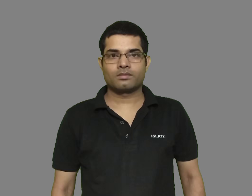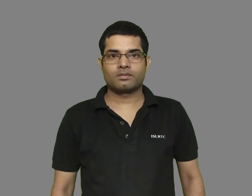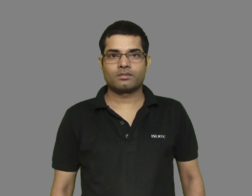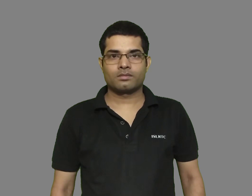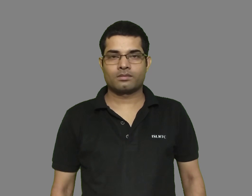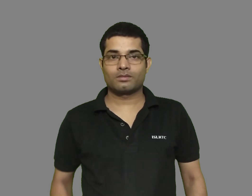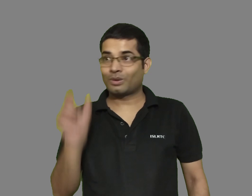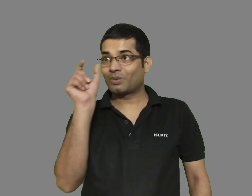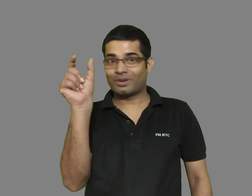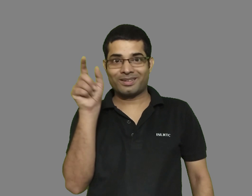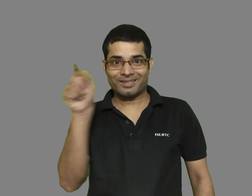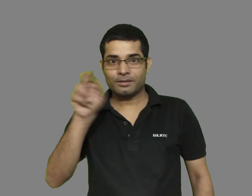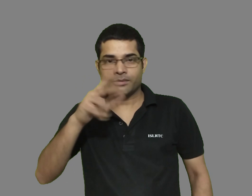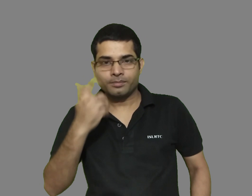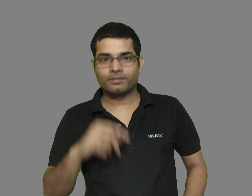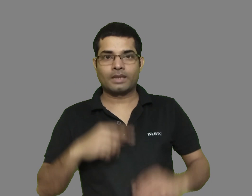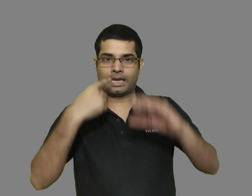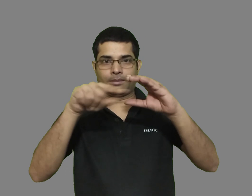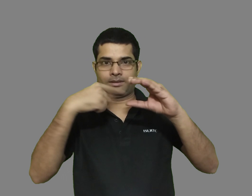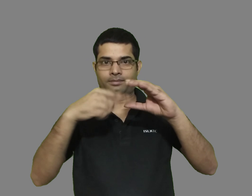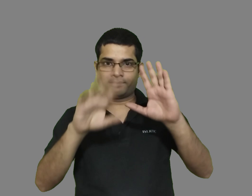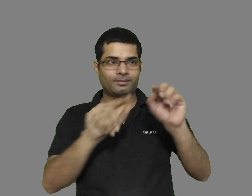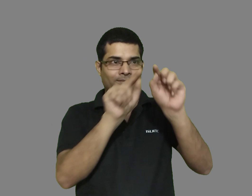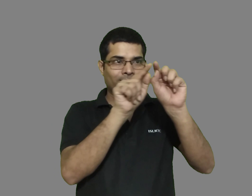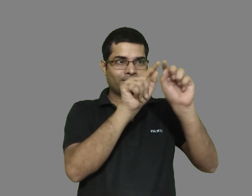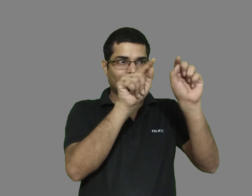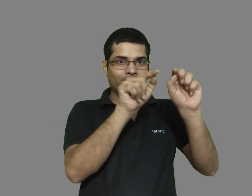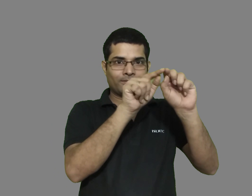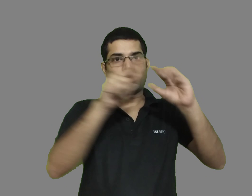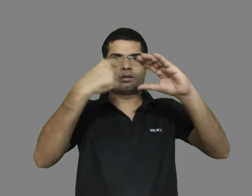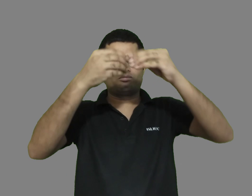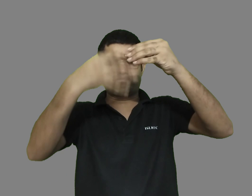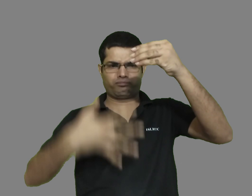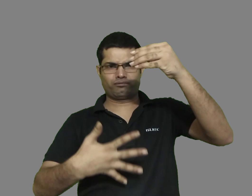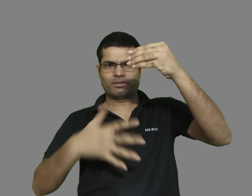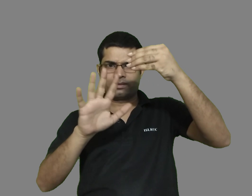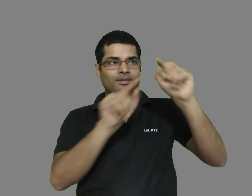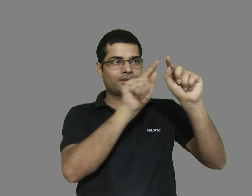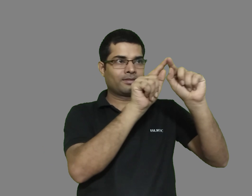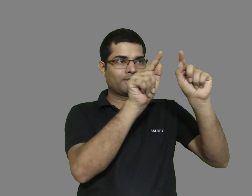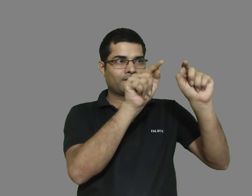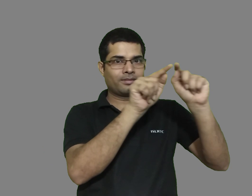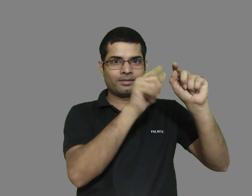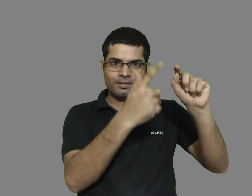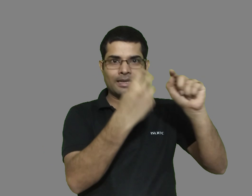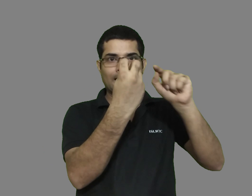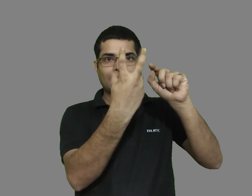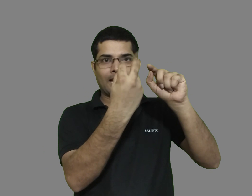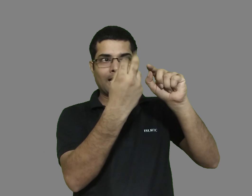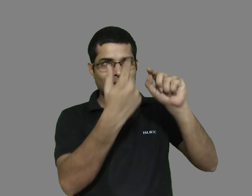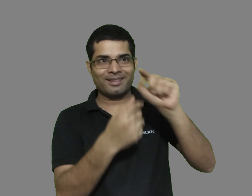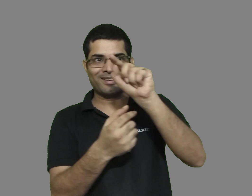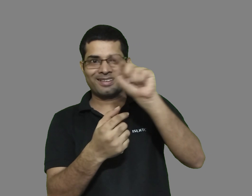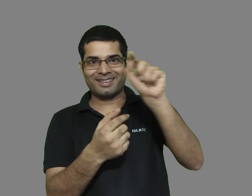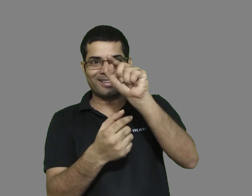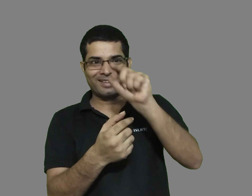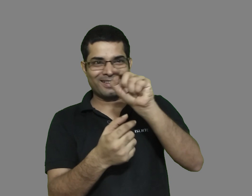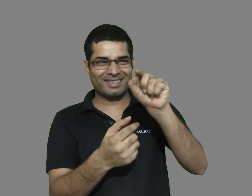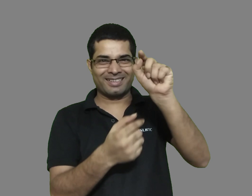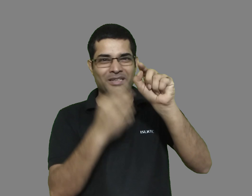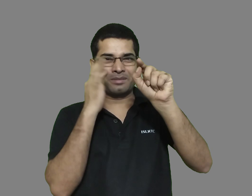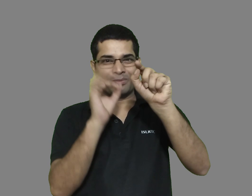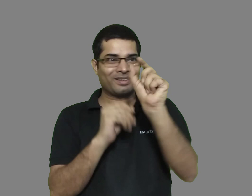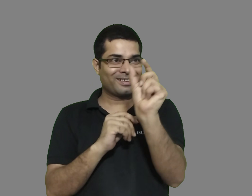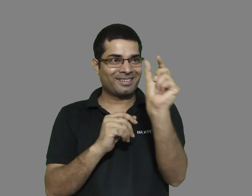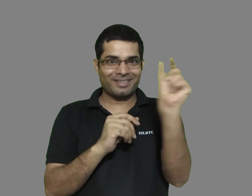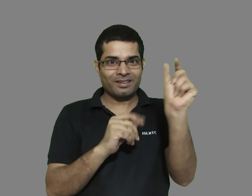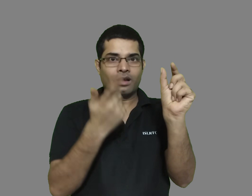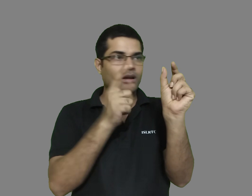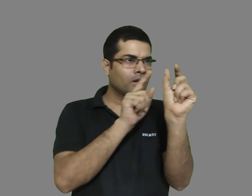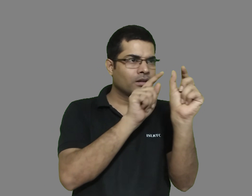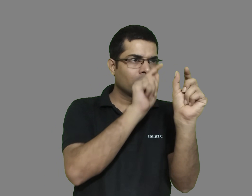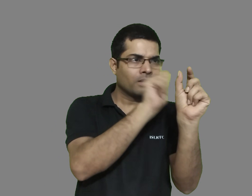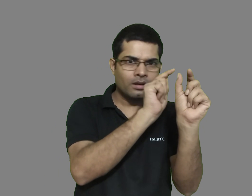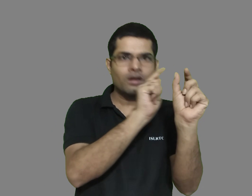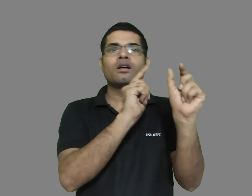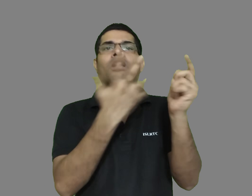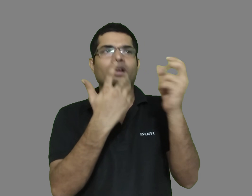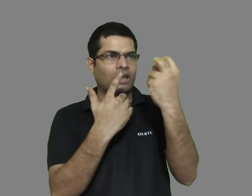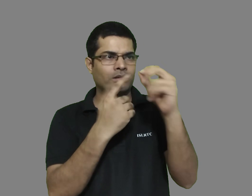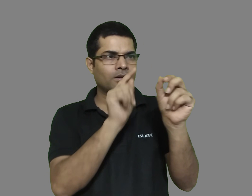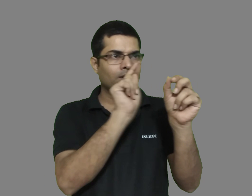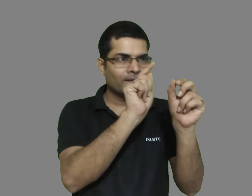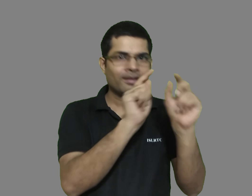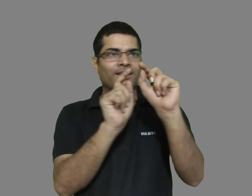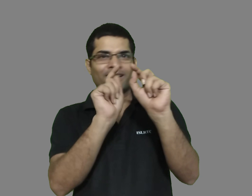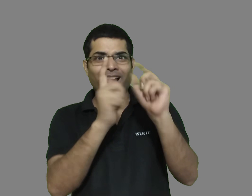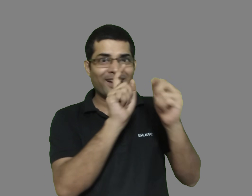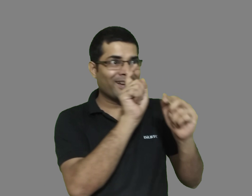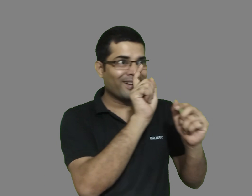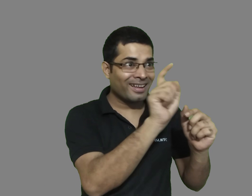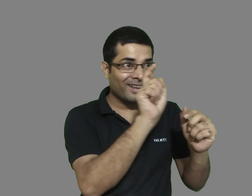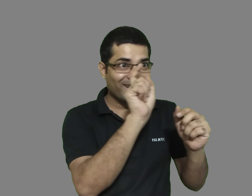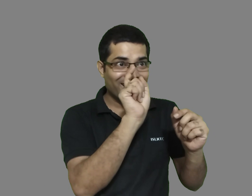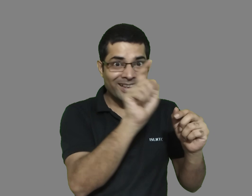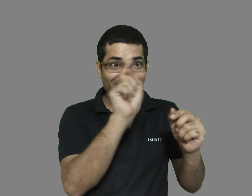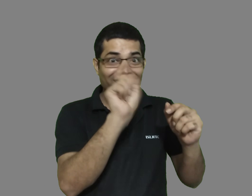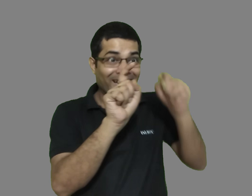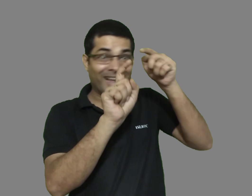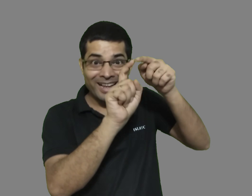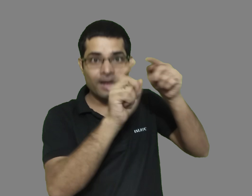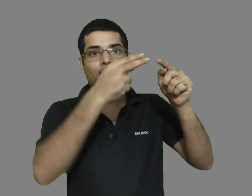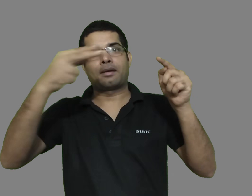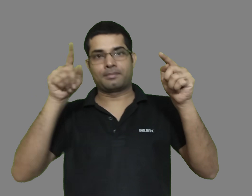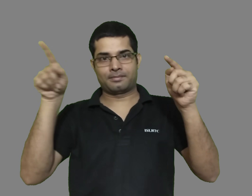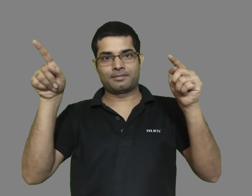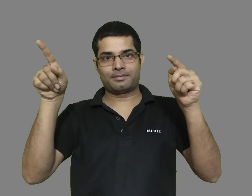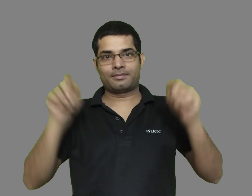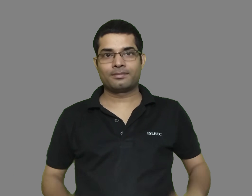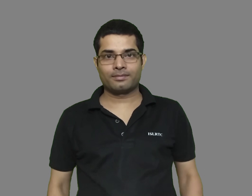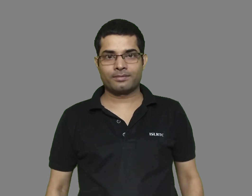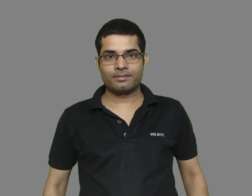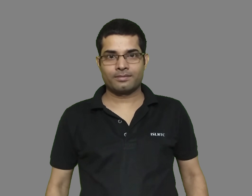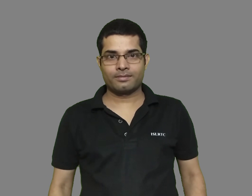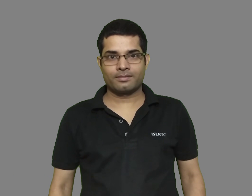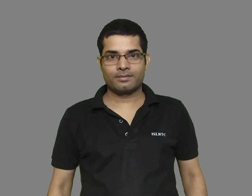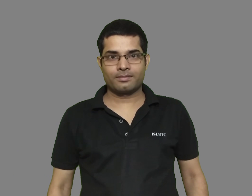Flag